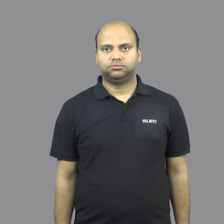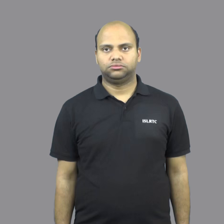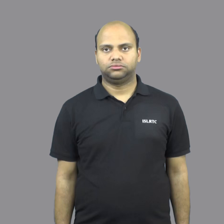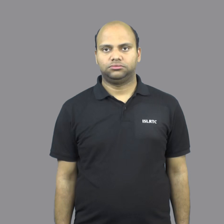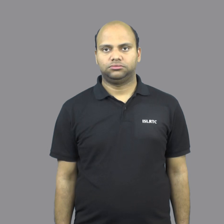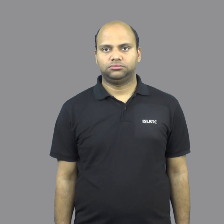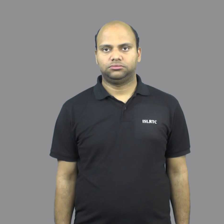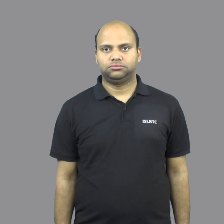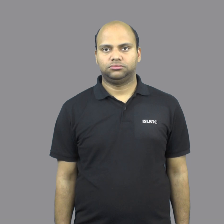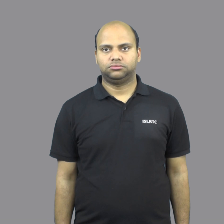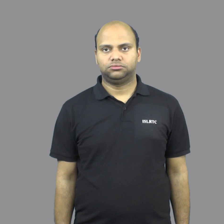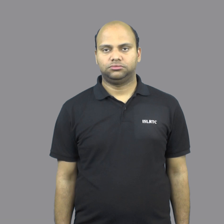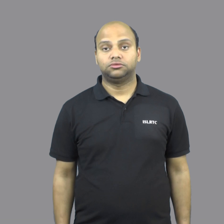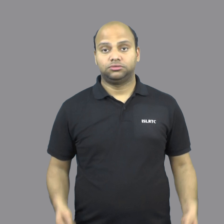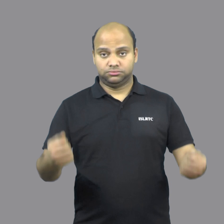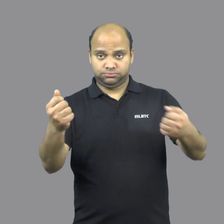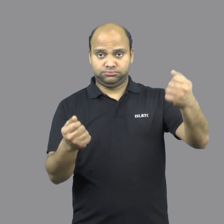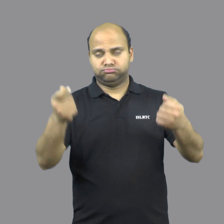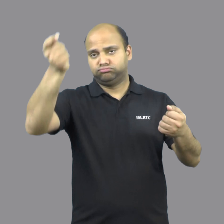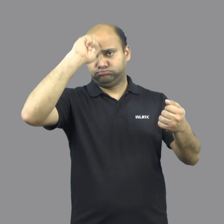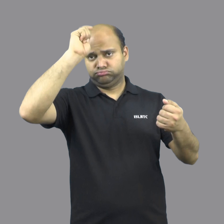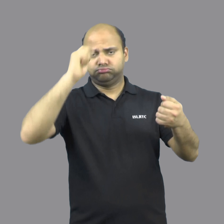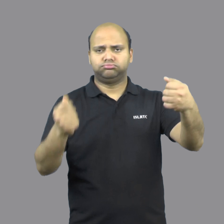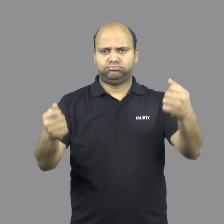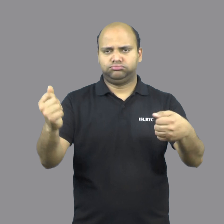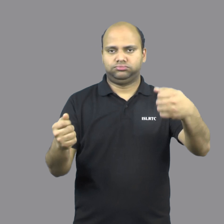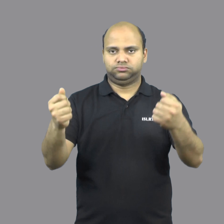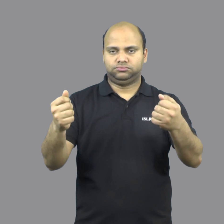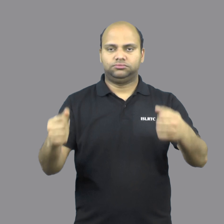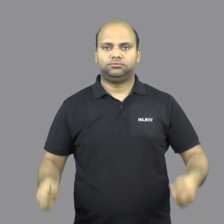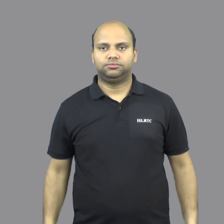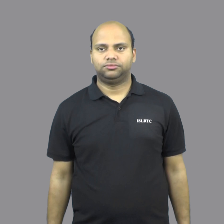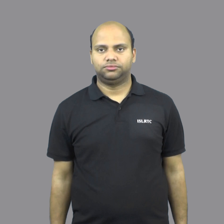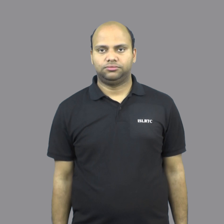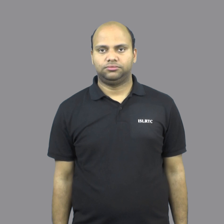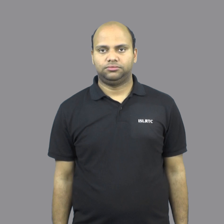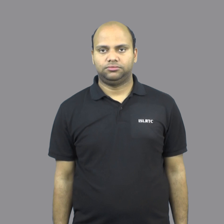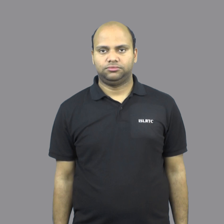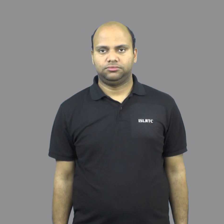Driver